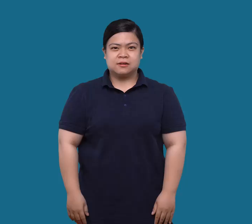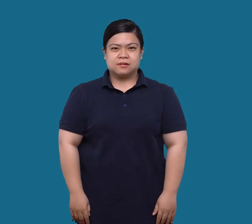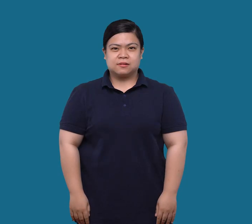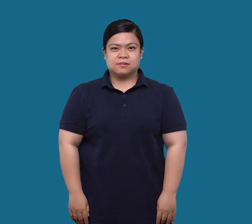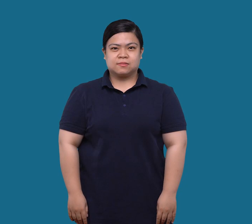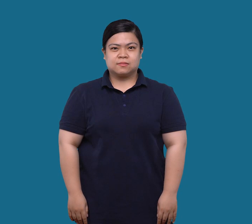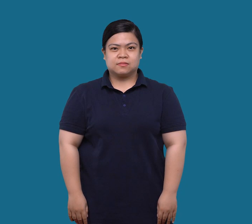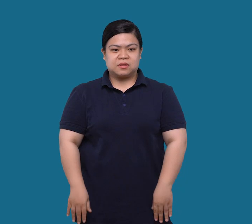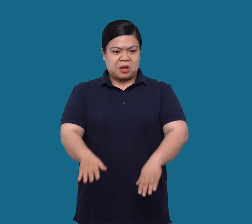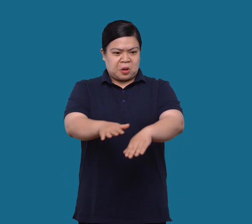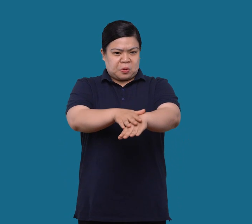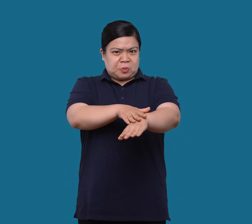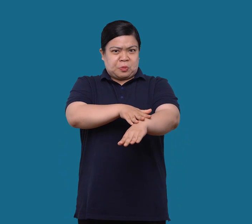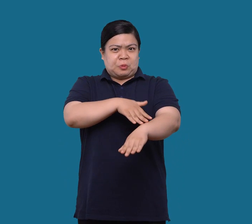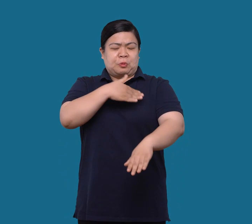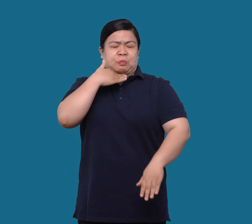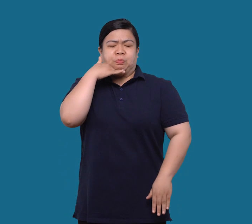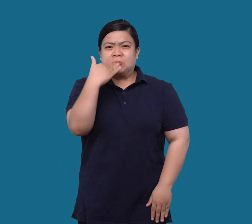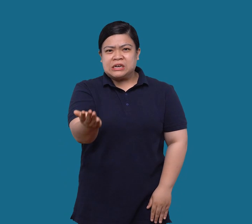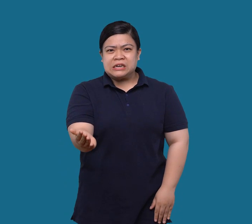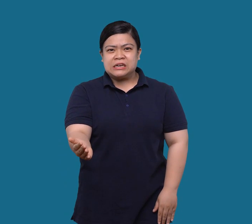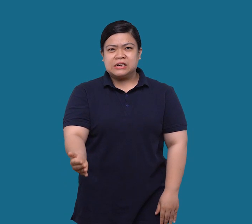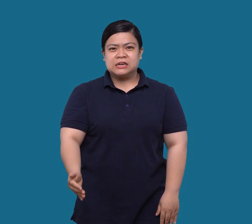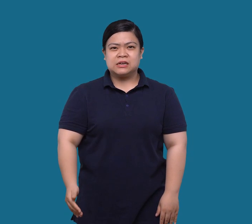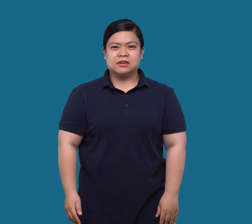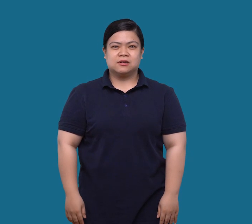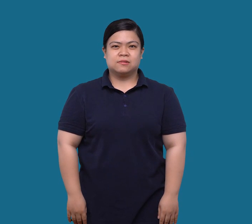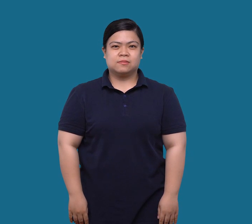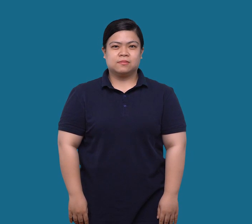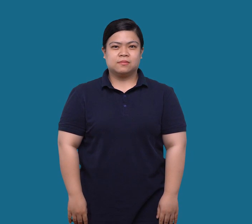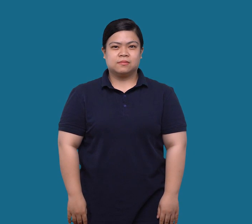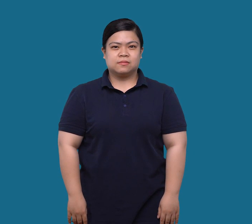da trắng